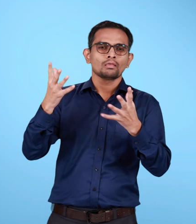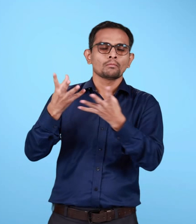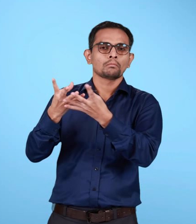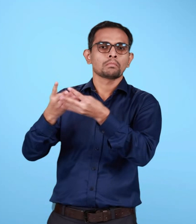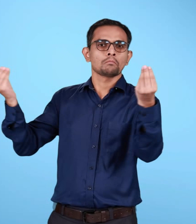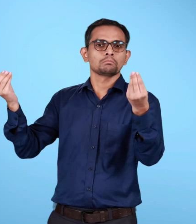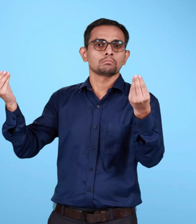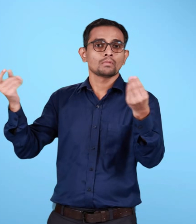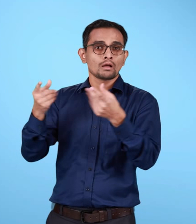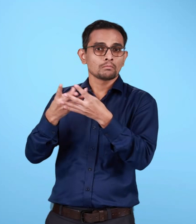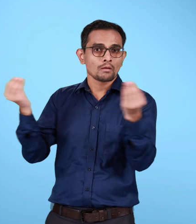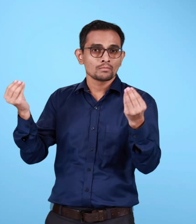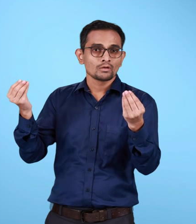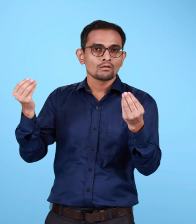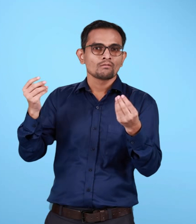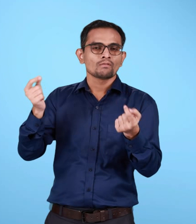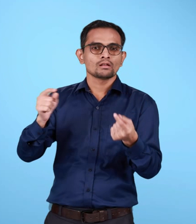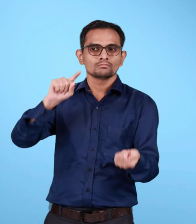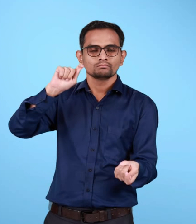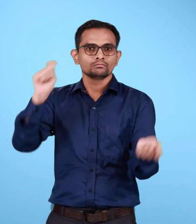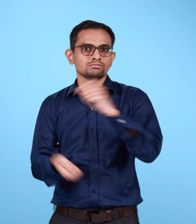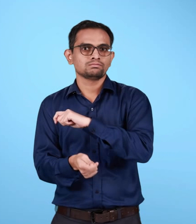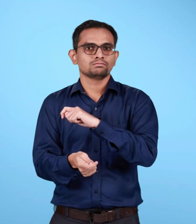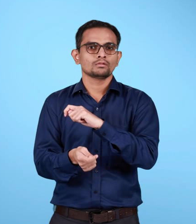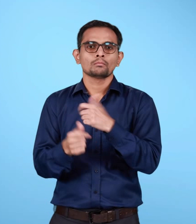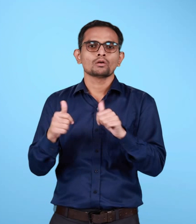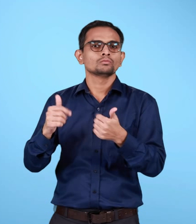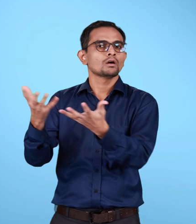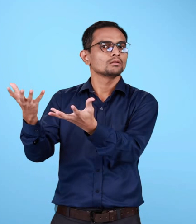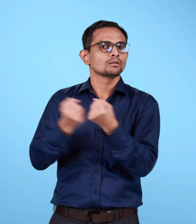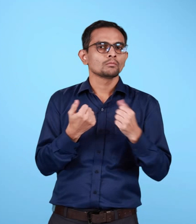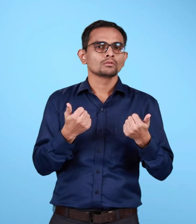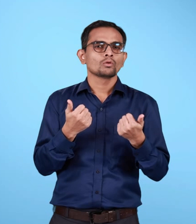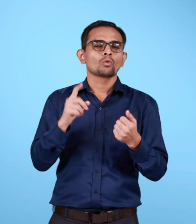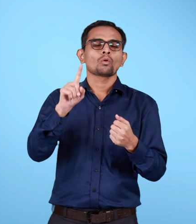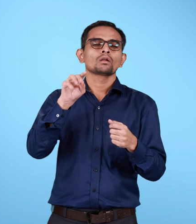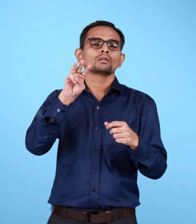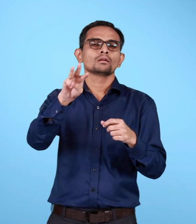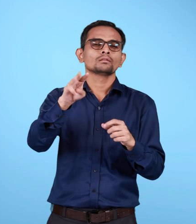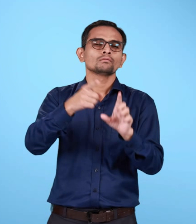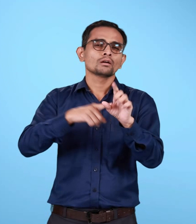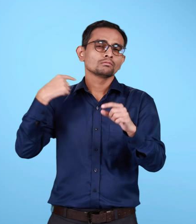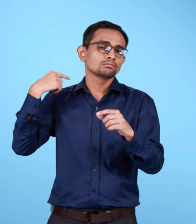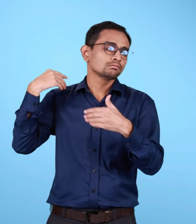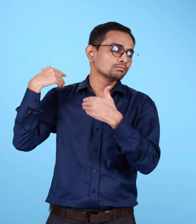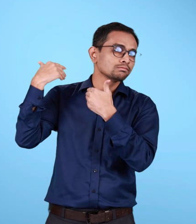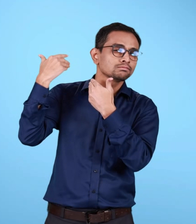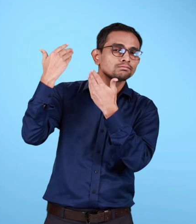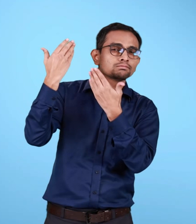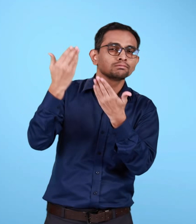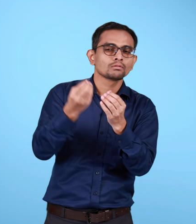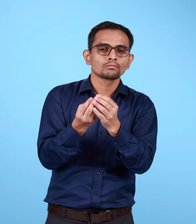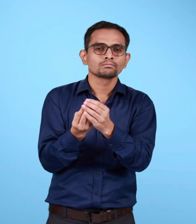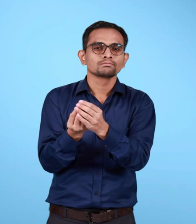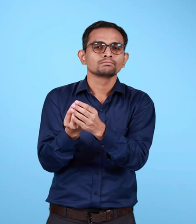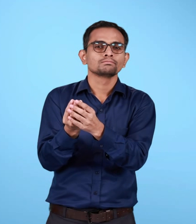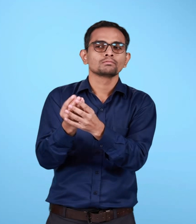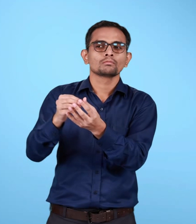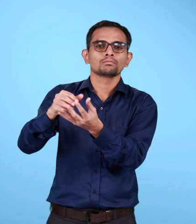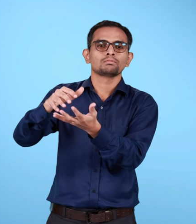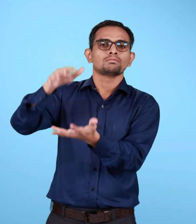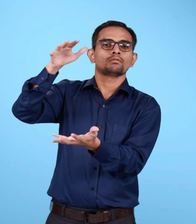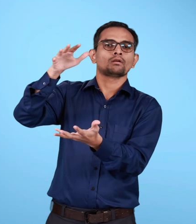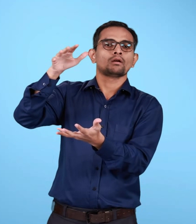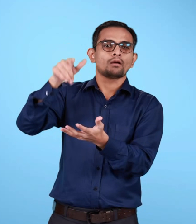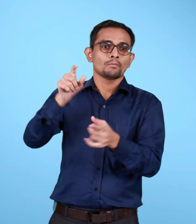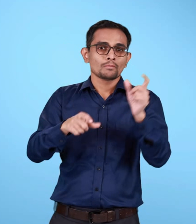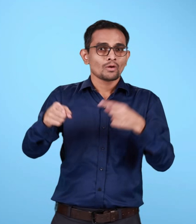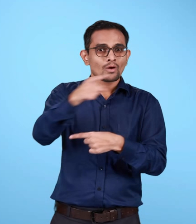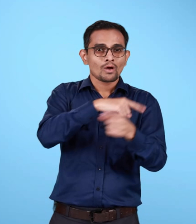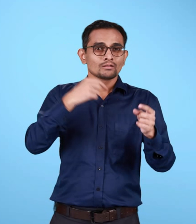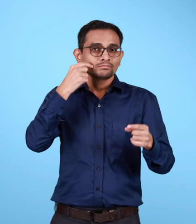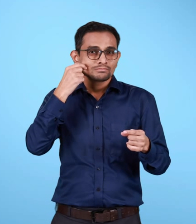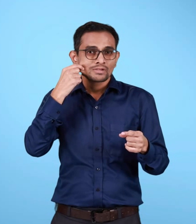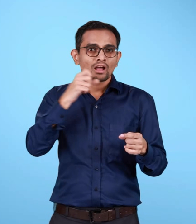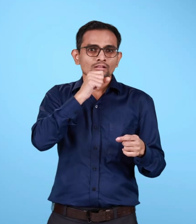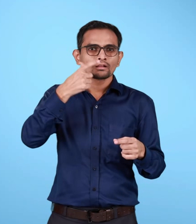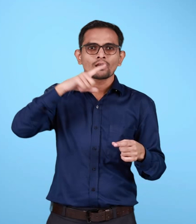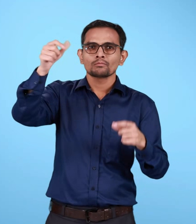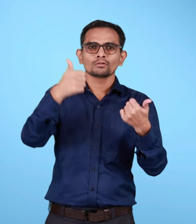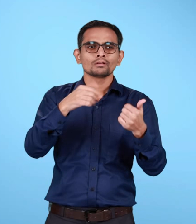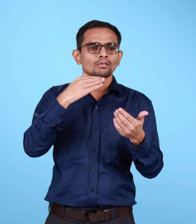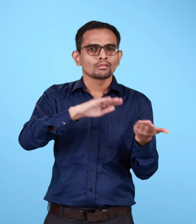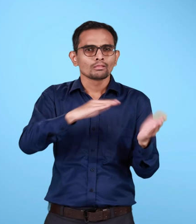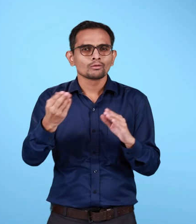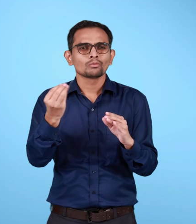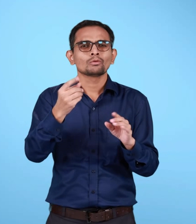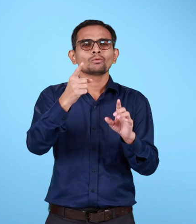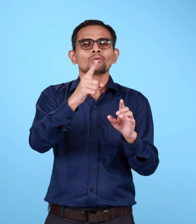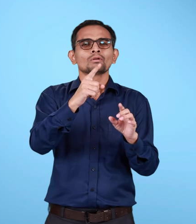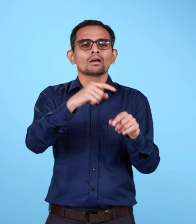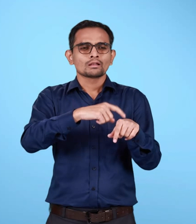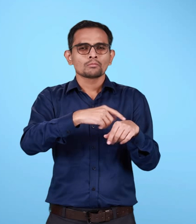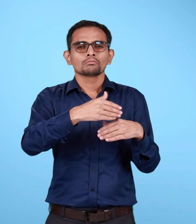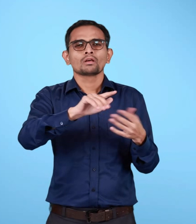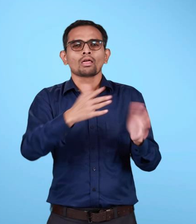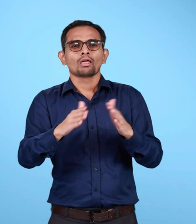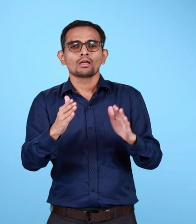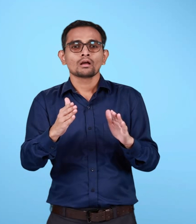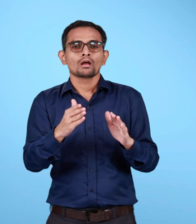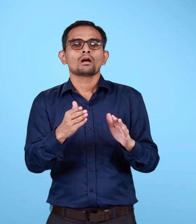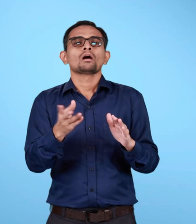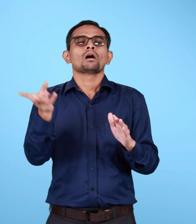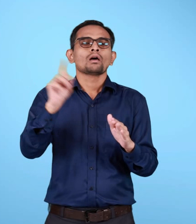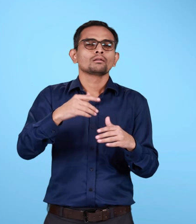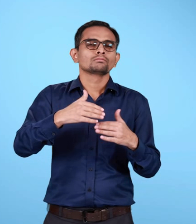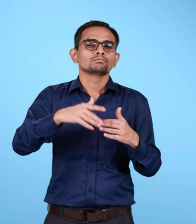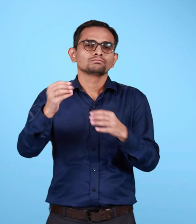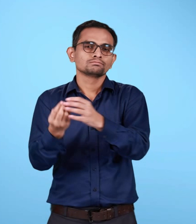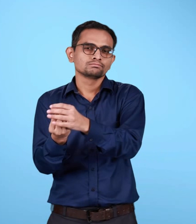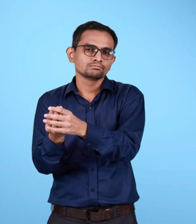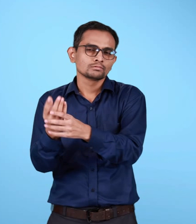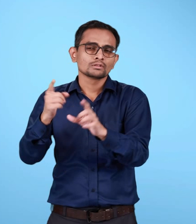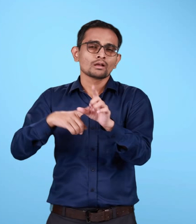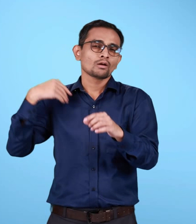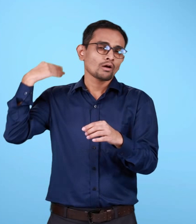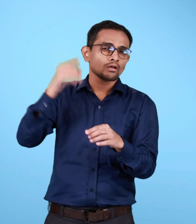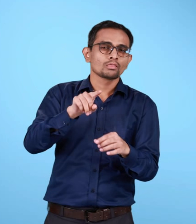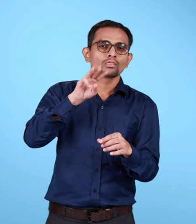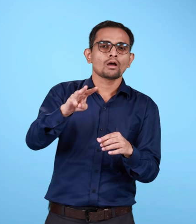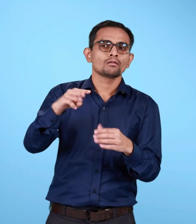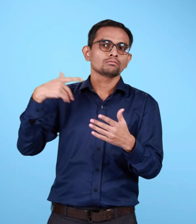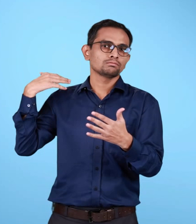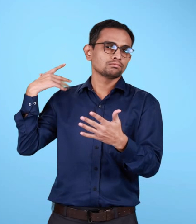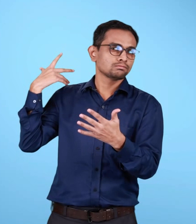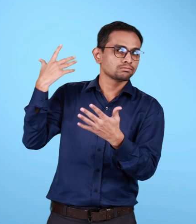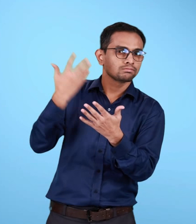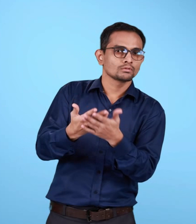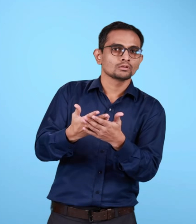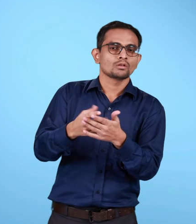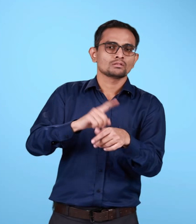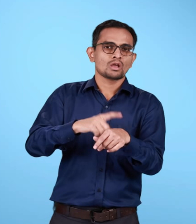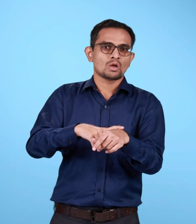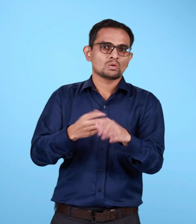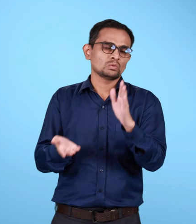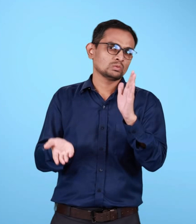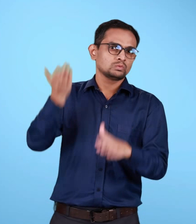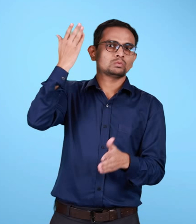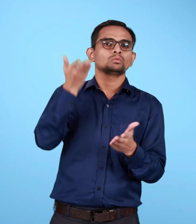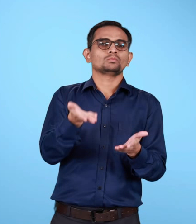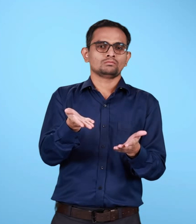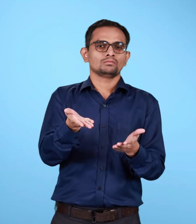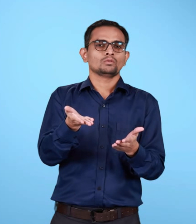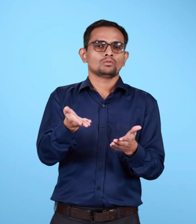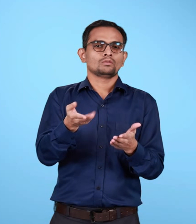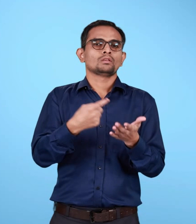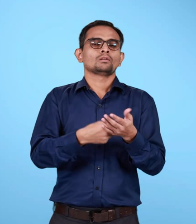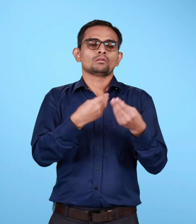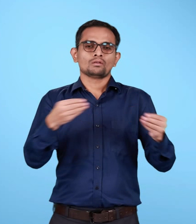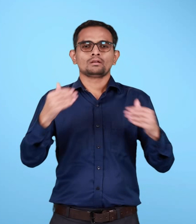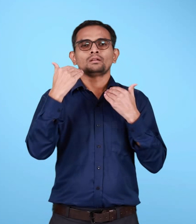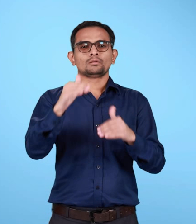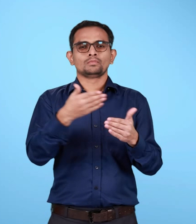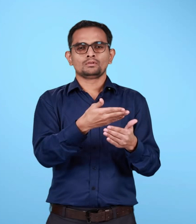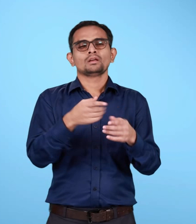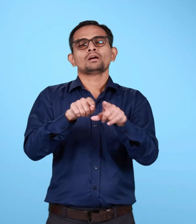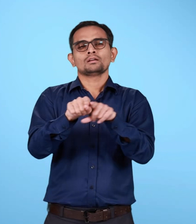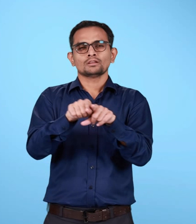to be renewed or replenished. Since this period is much more than human life spans, such resources are considered non-renewable.